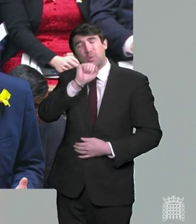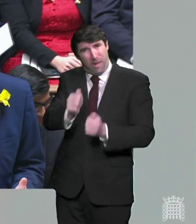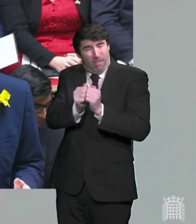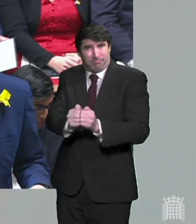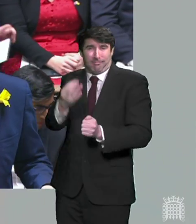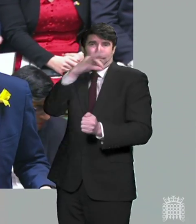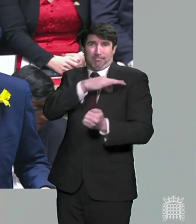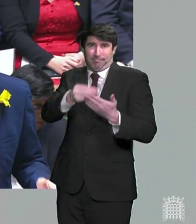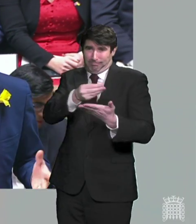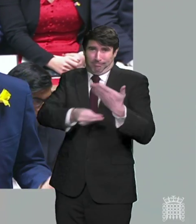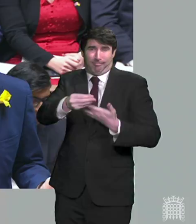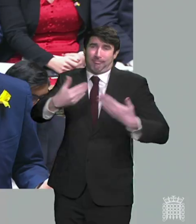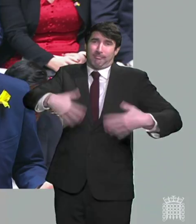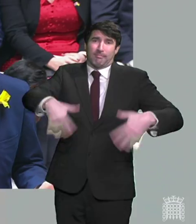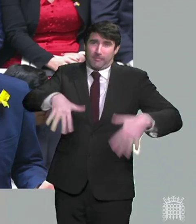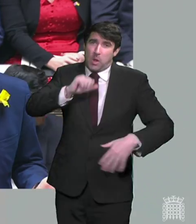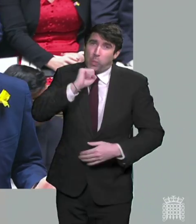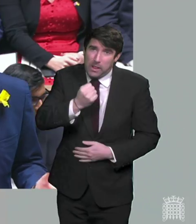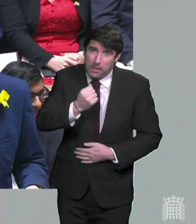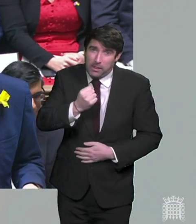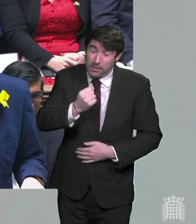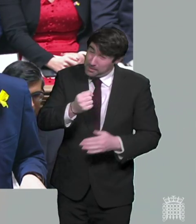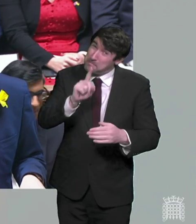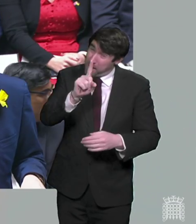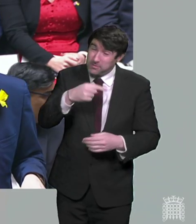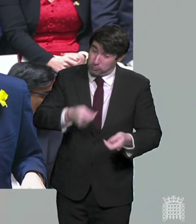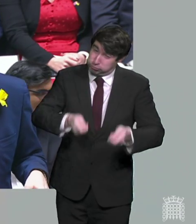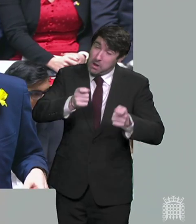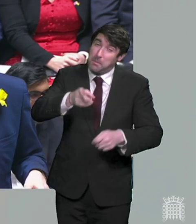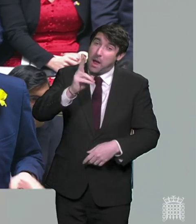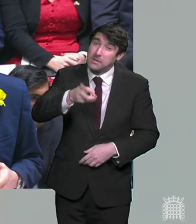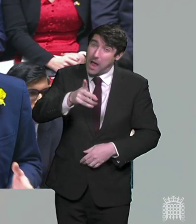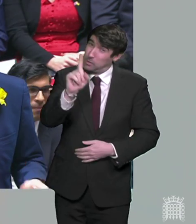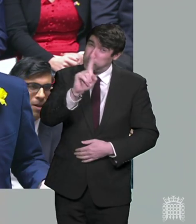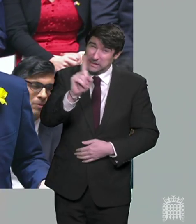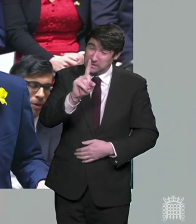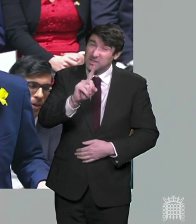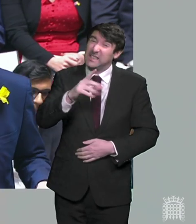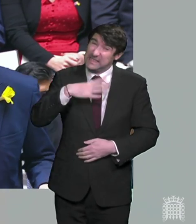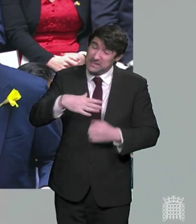We also need to see the roads review that the Welsh Government have brought forward scrapped.